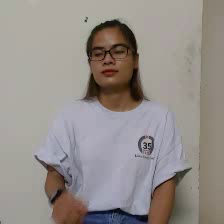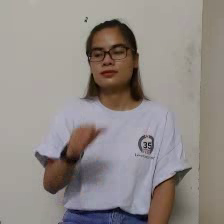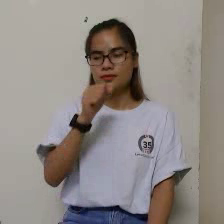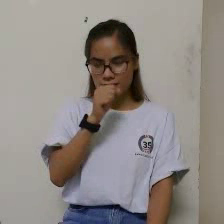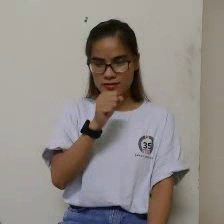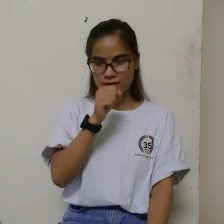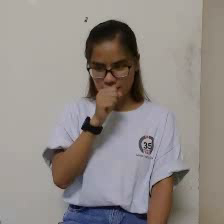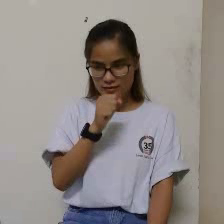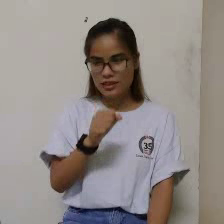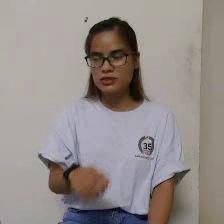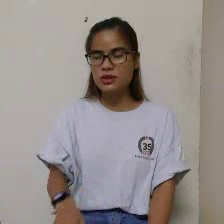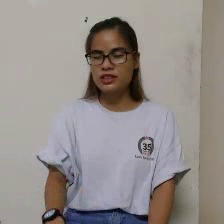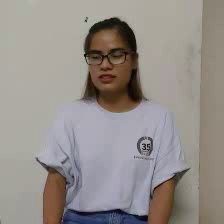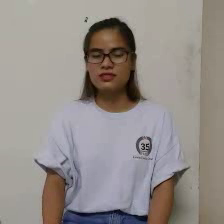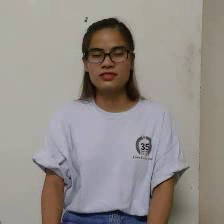Ho